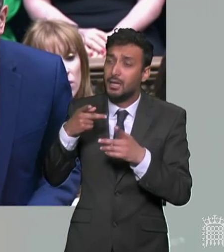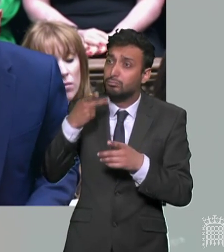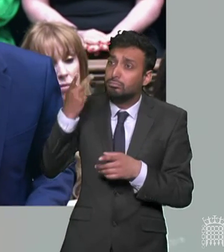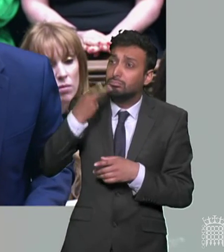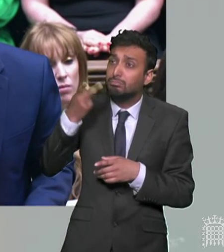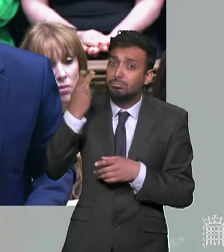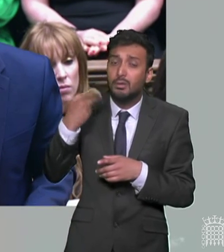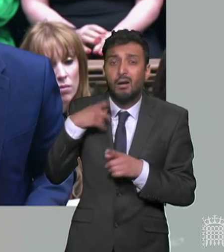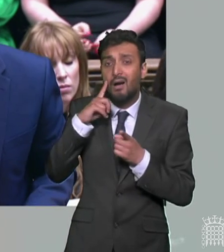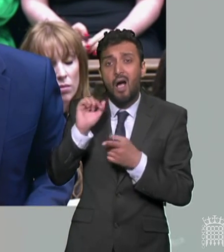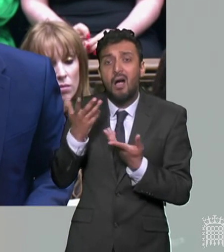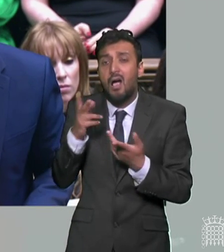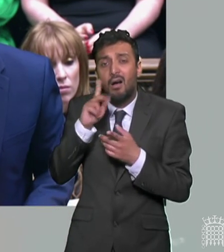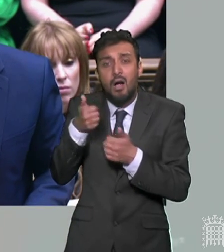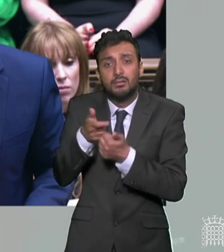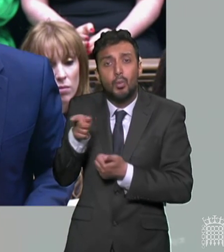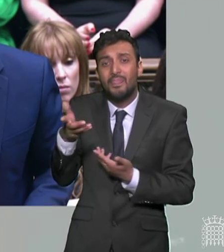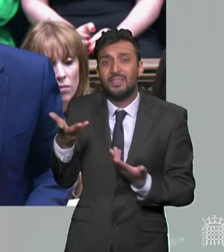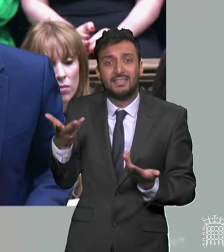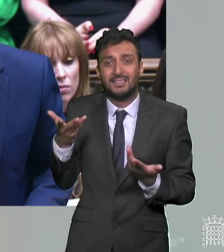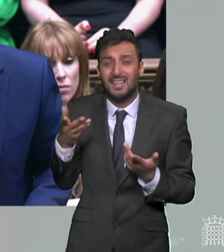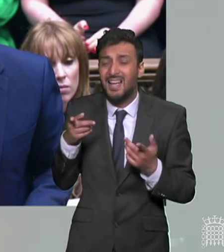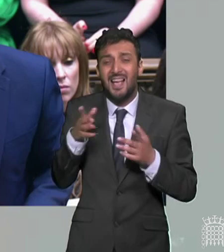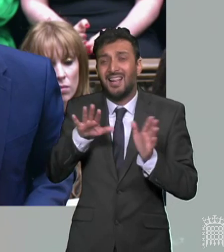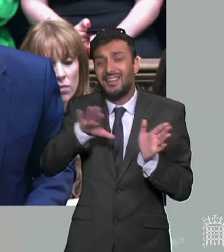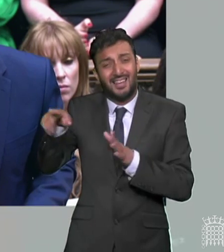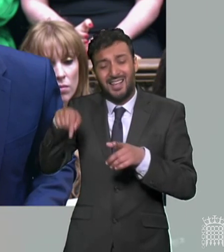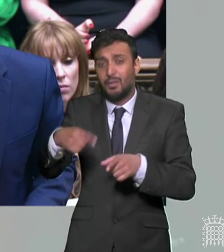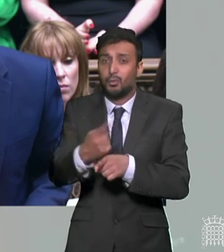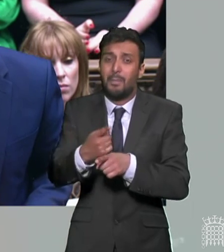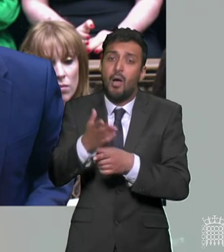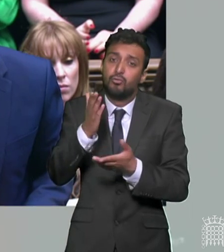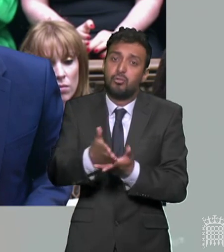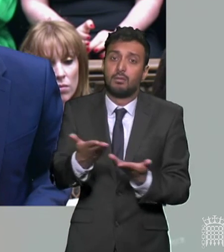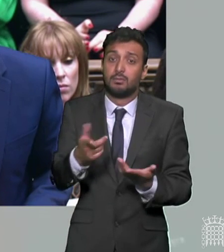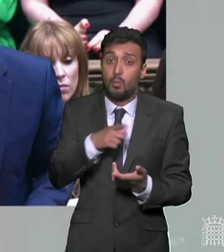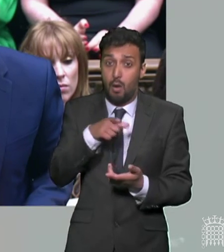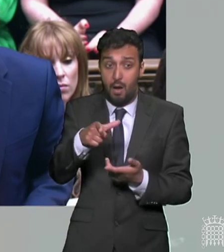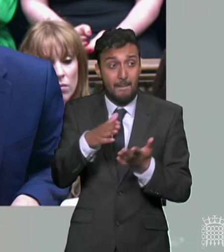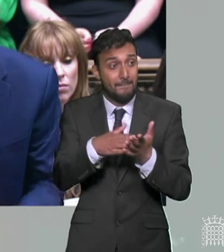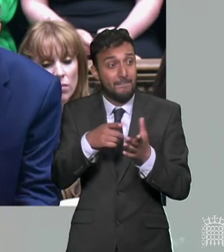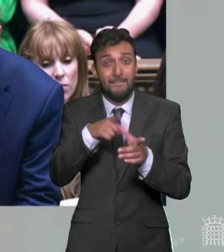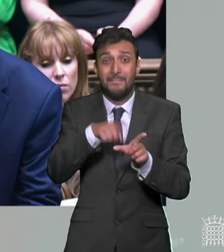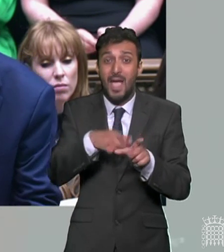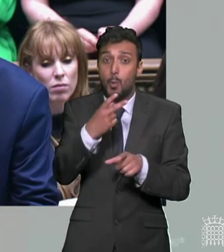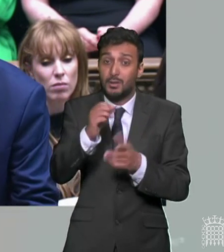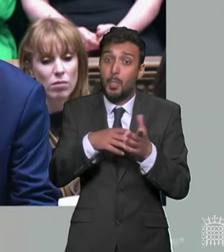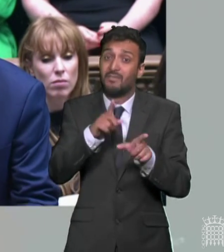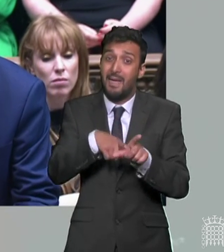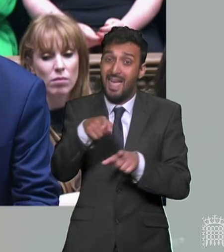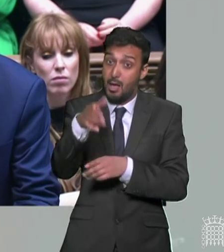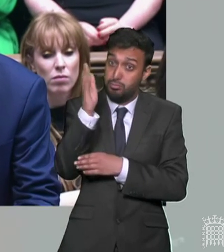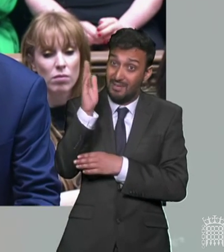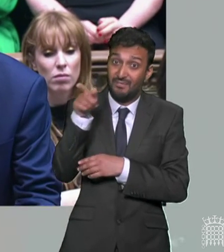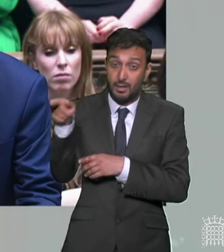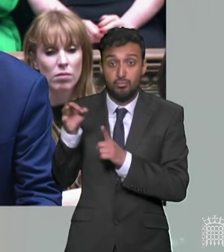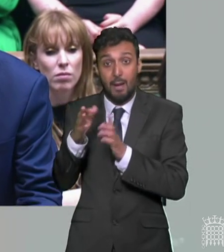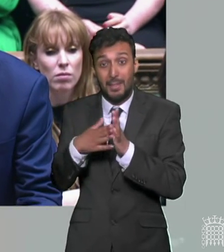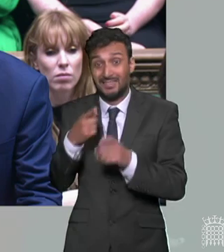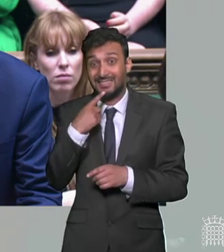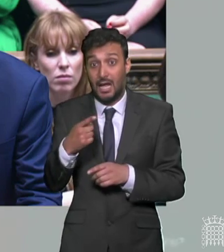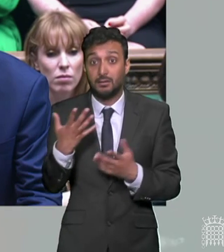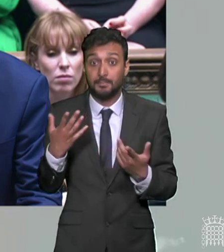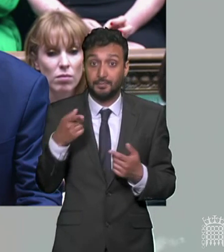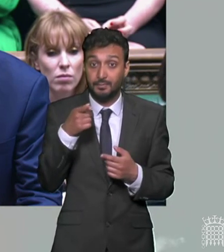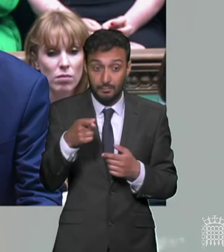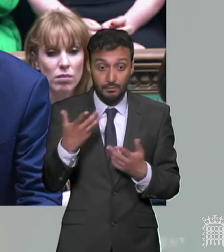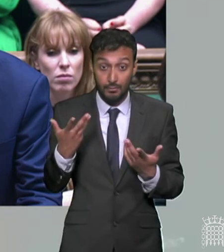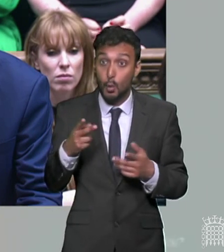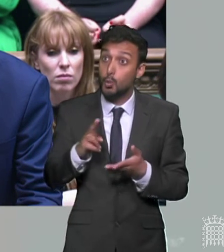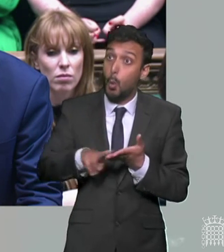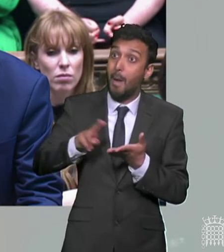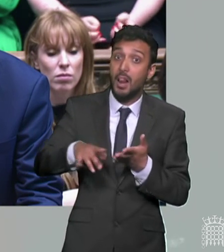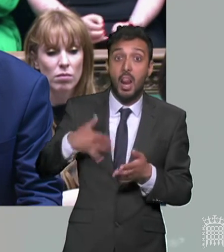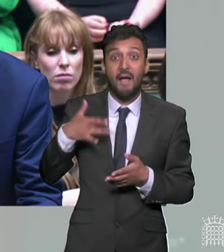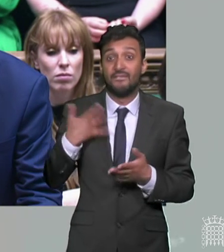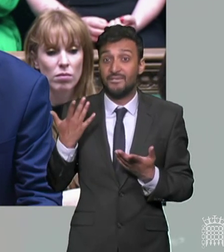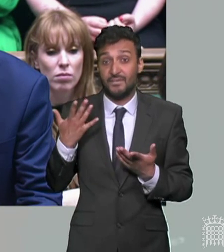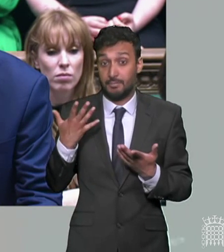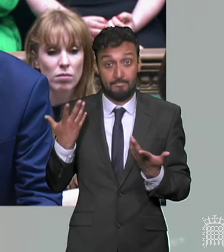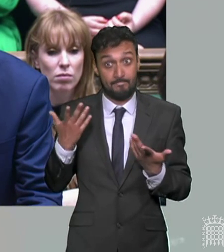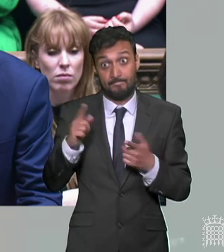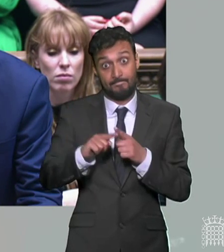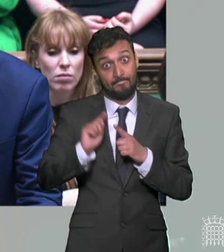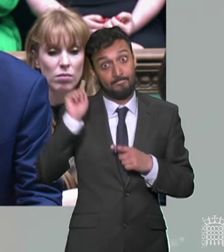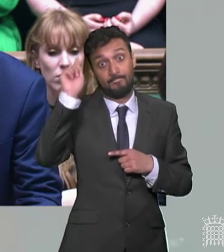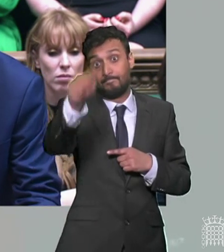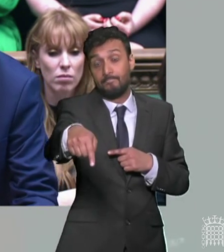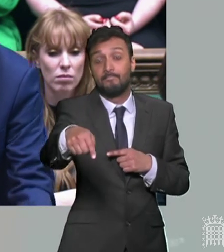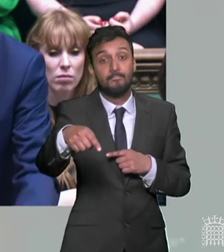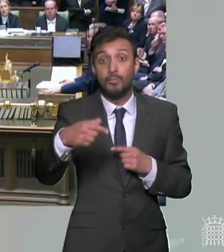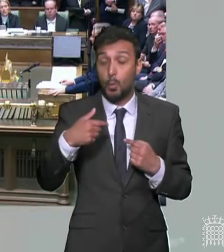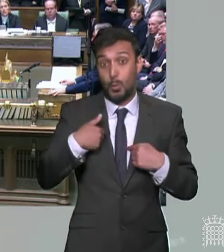This is about trust. During that 20 May press conference, the British public were told that normal life as we know it was a long way off, but that was not the case in No.